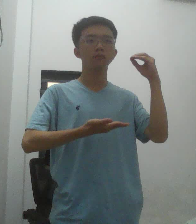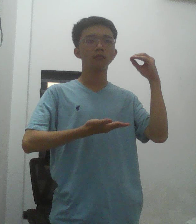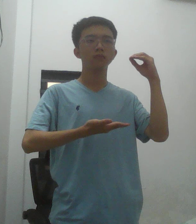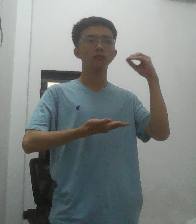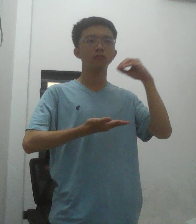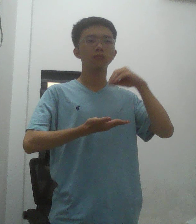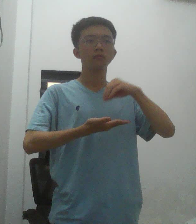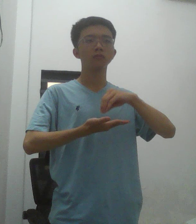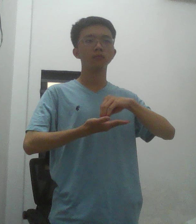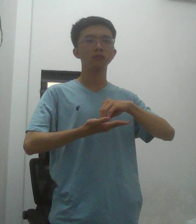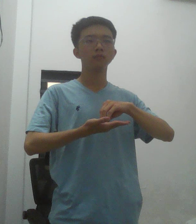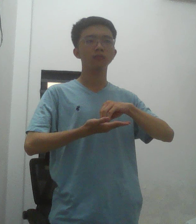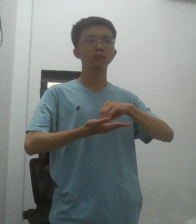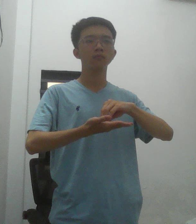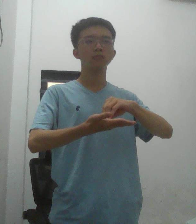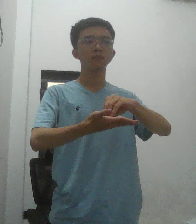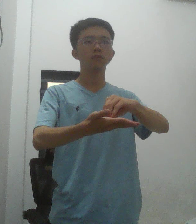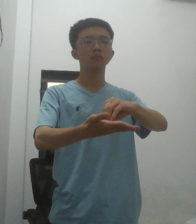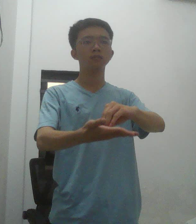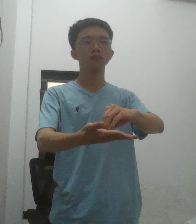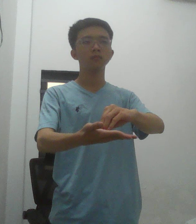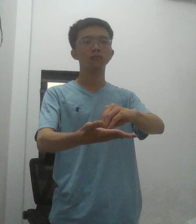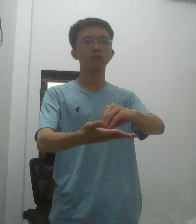san pham